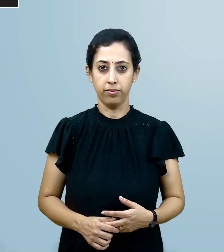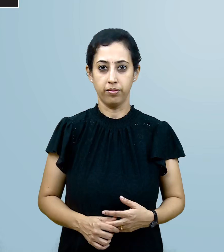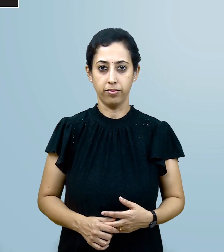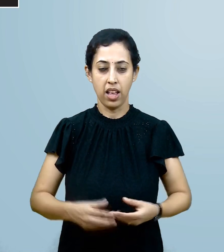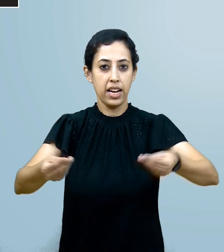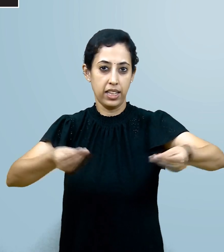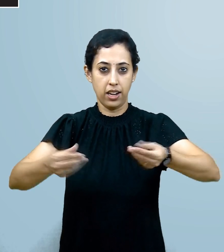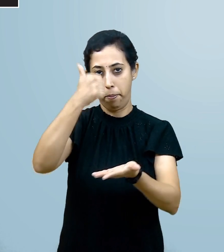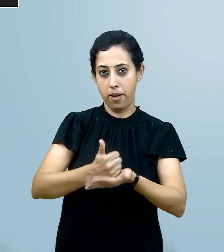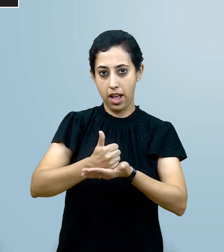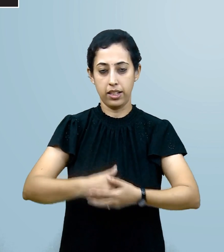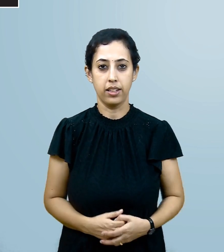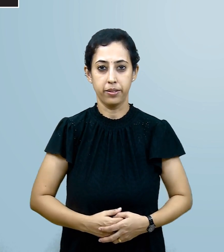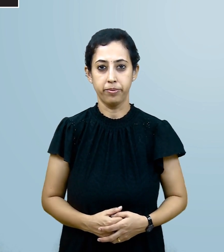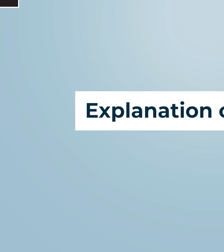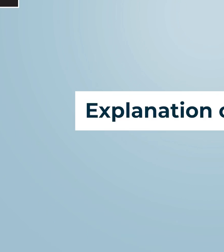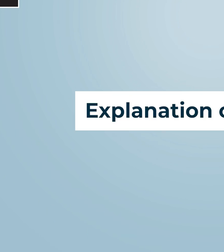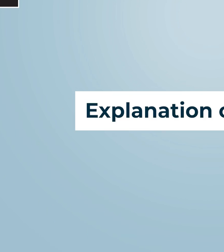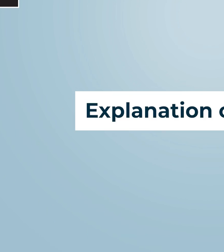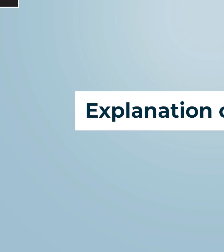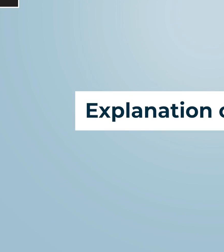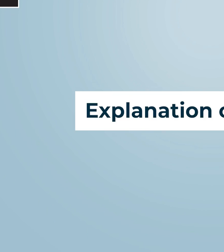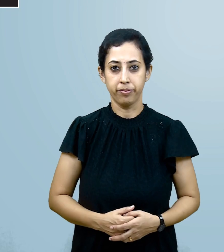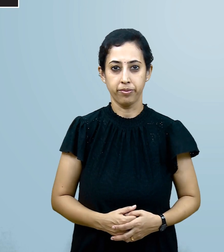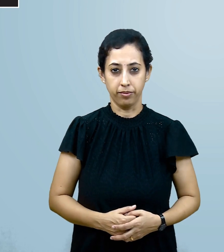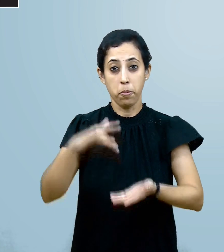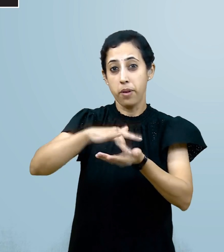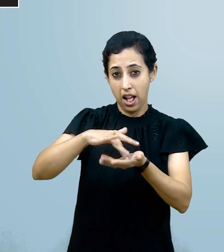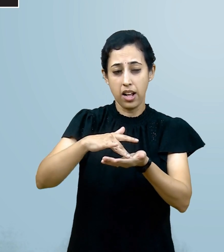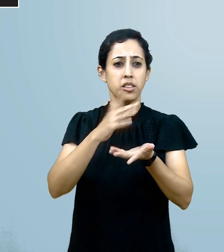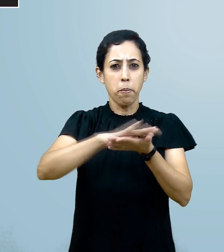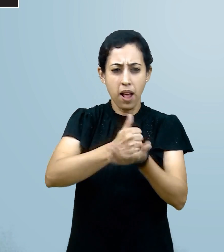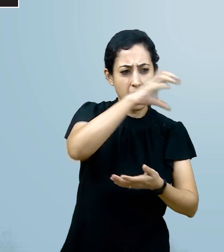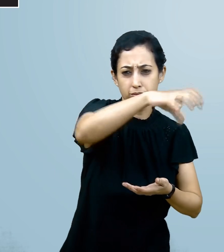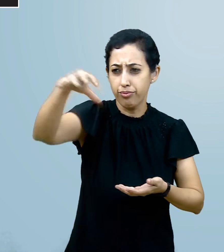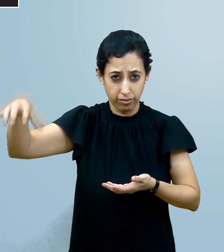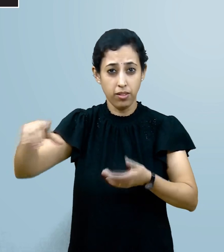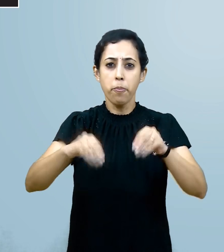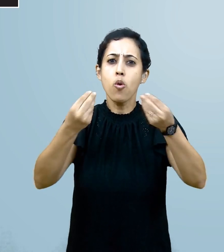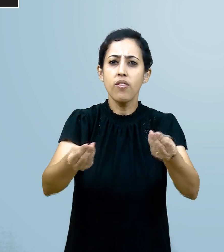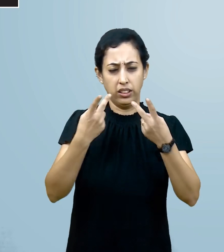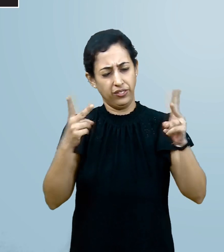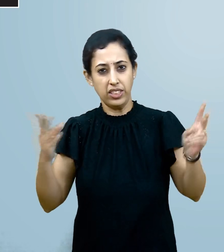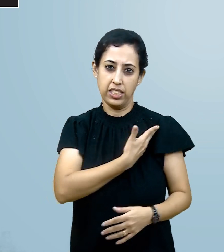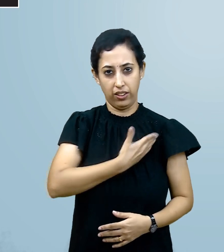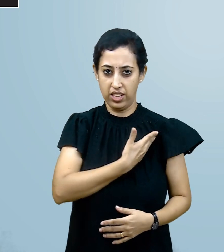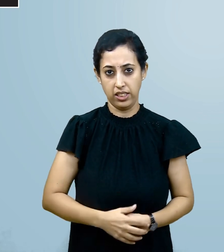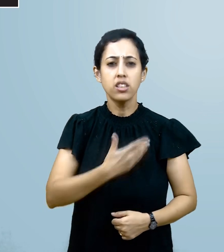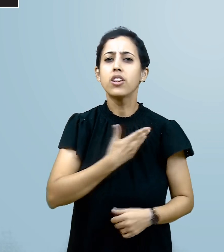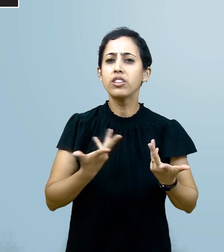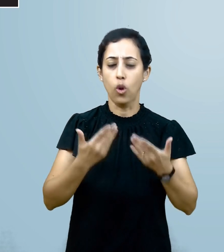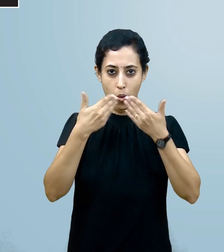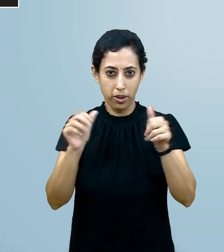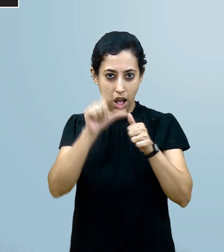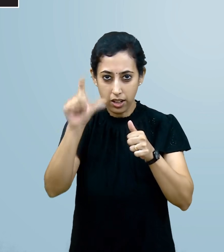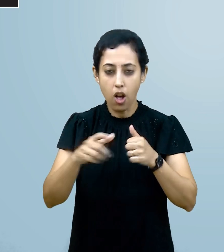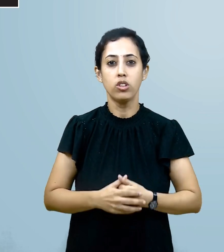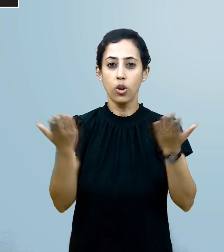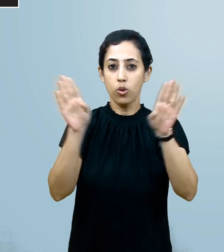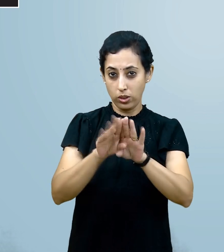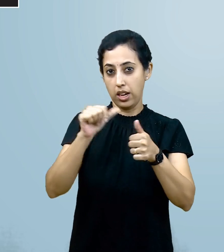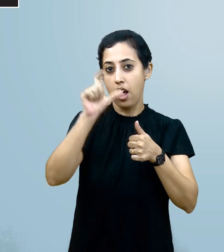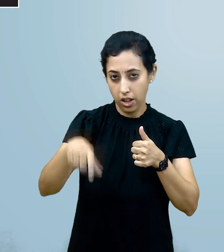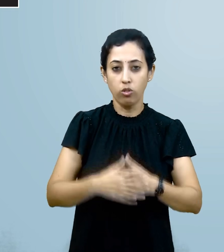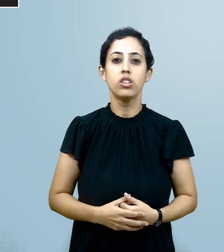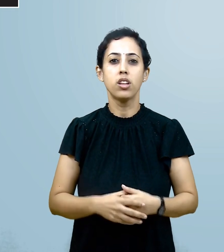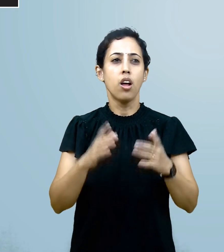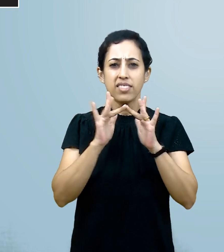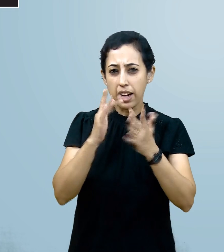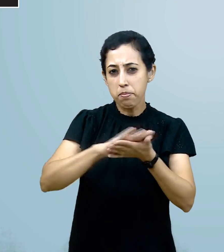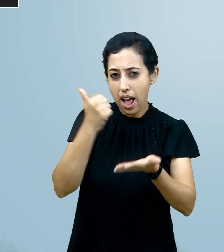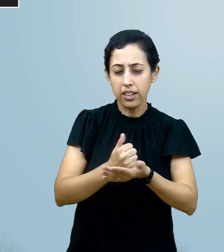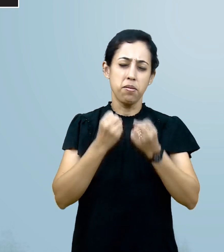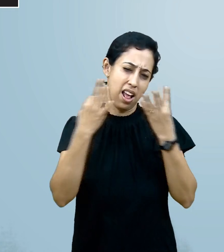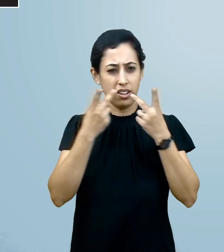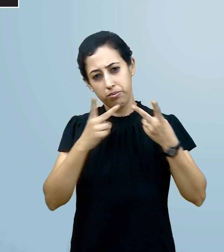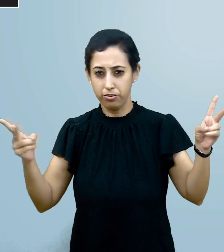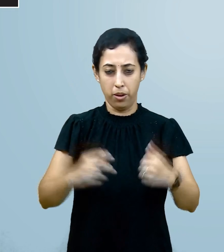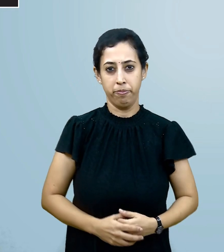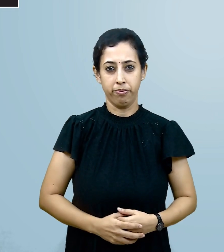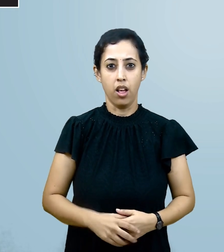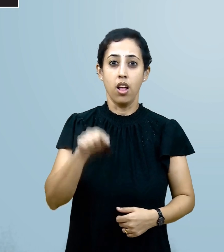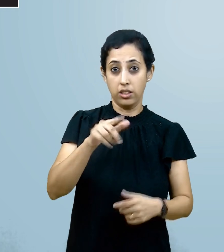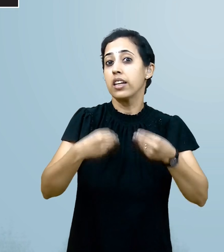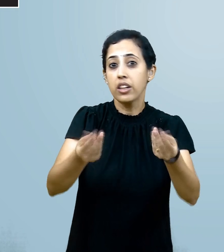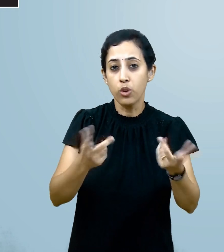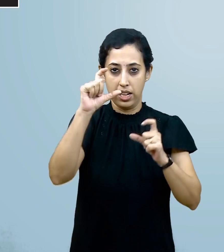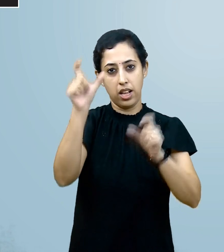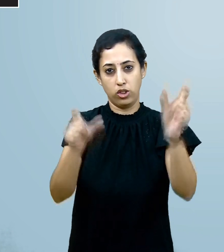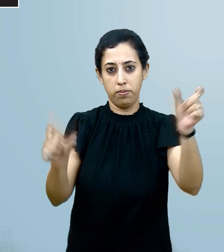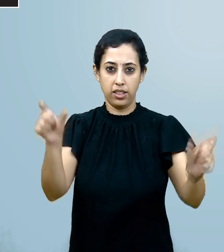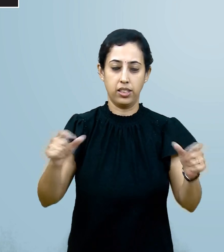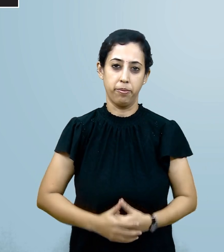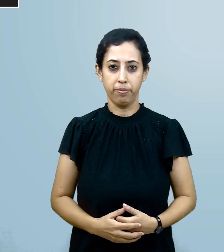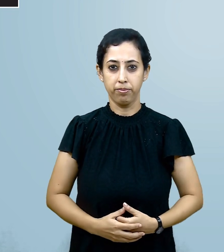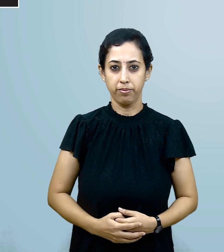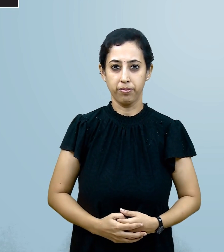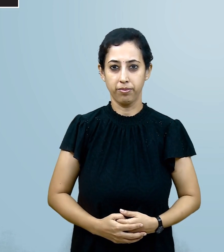Retail Bank